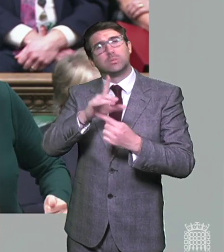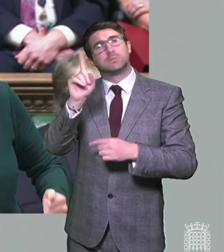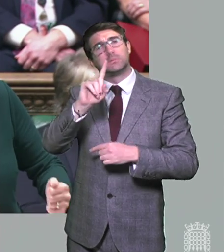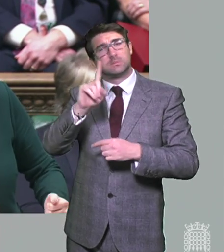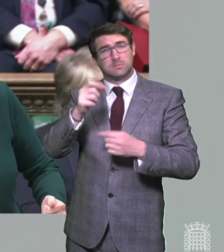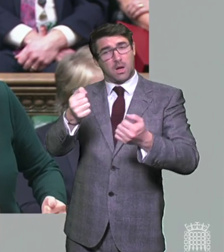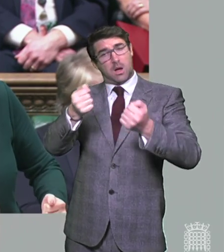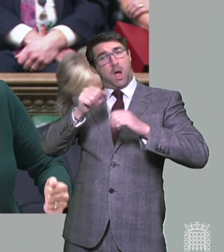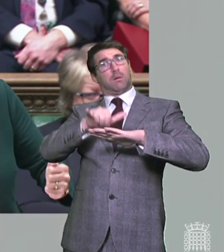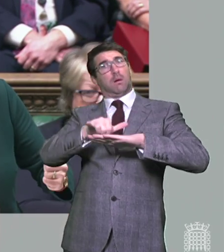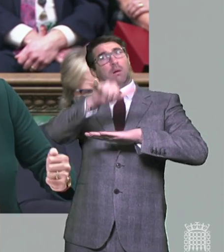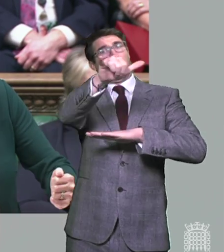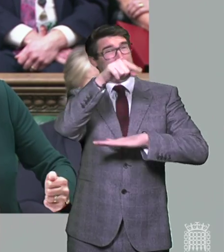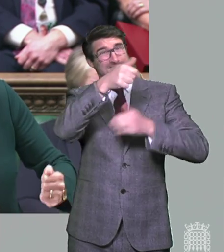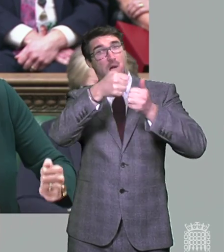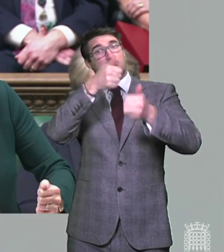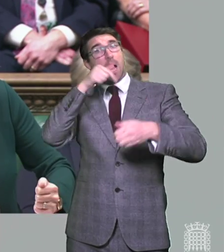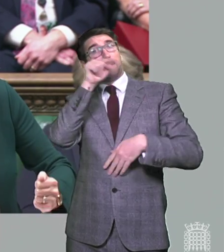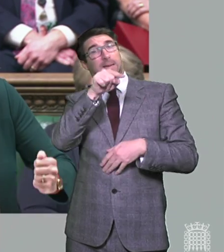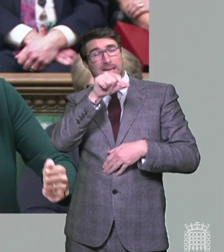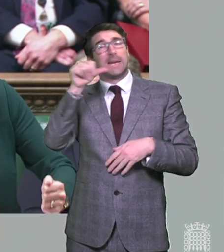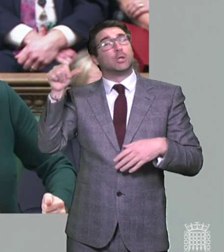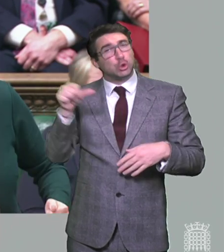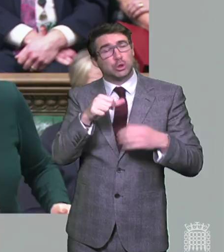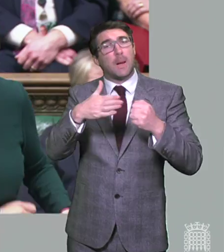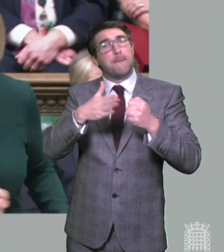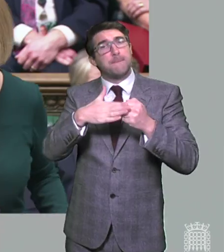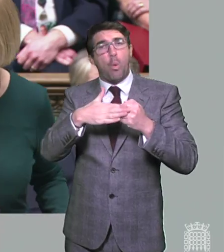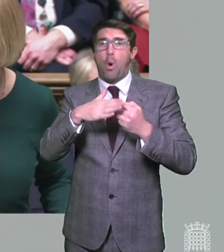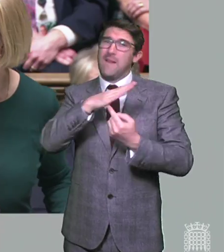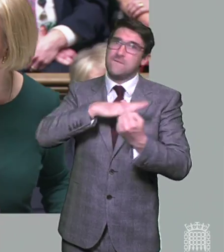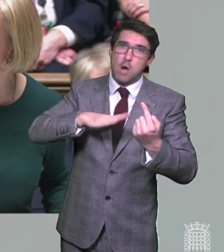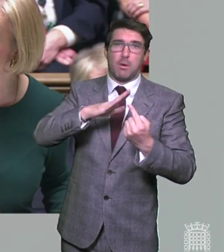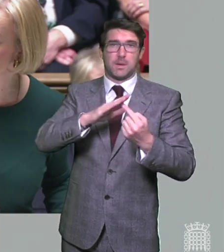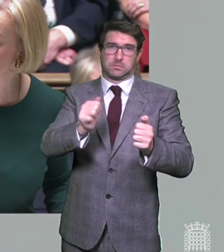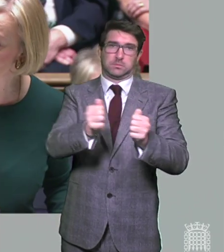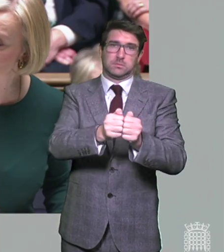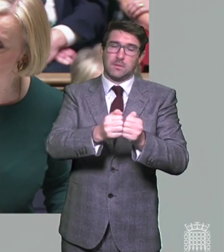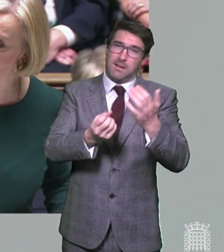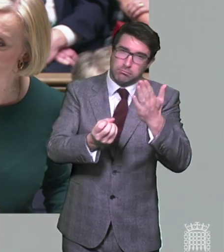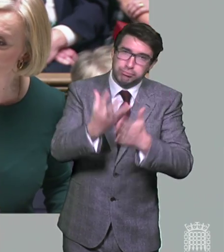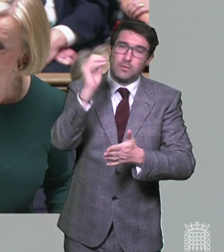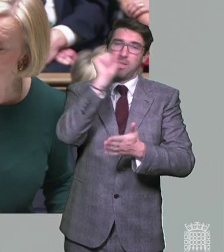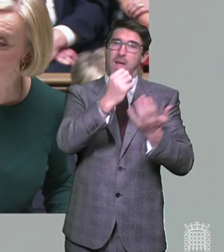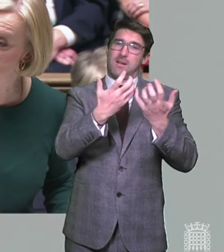I support the development of low-carbon technology in those sectors.